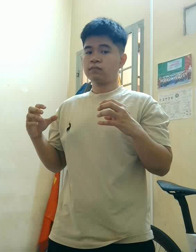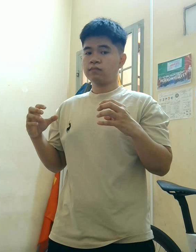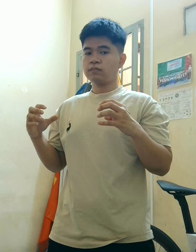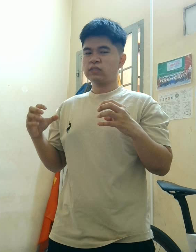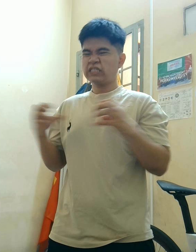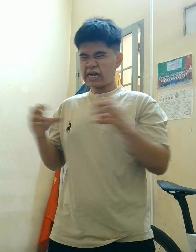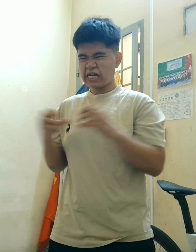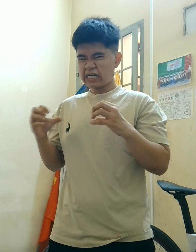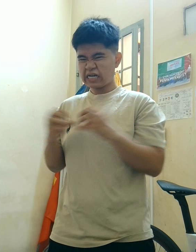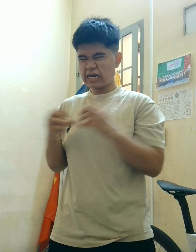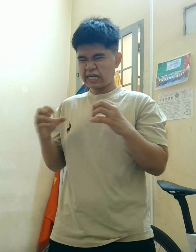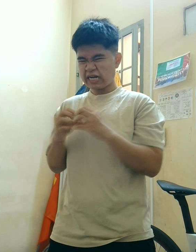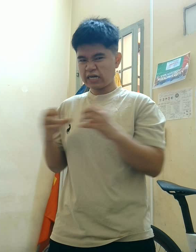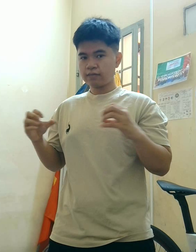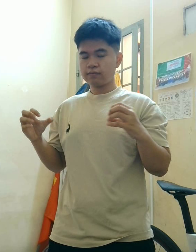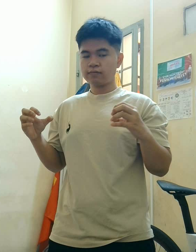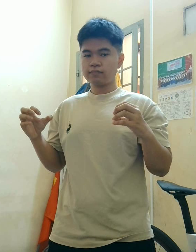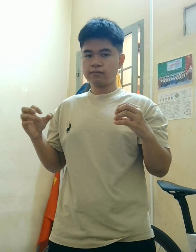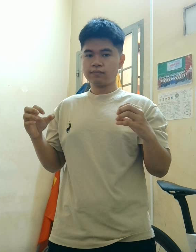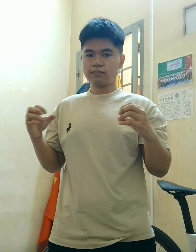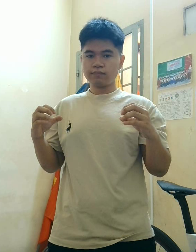cai nhau